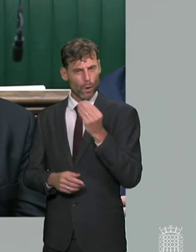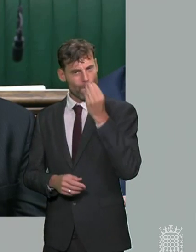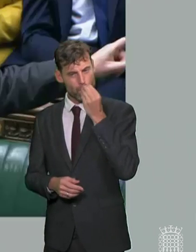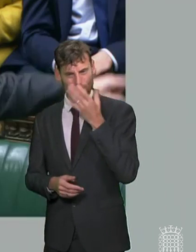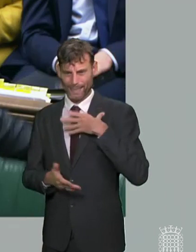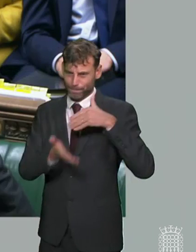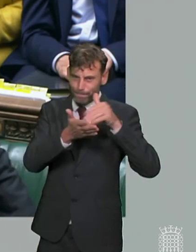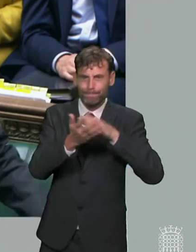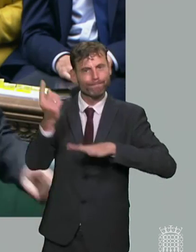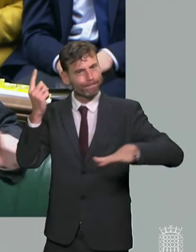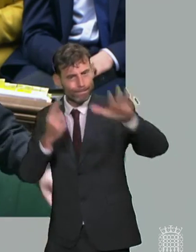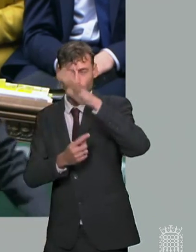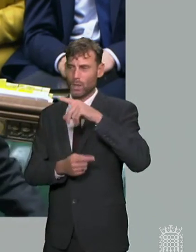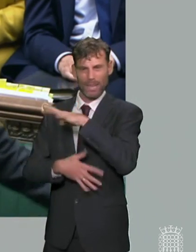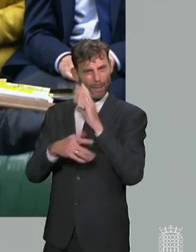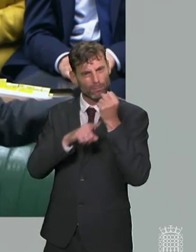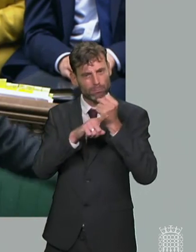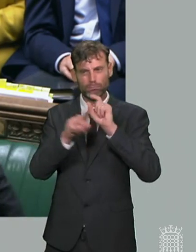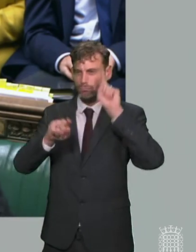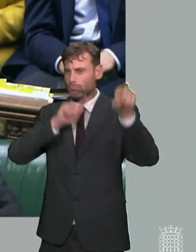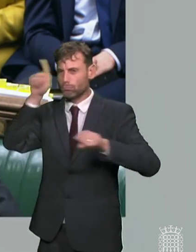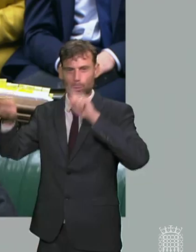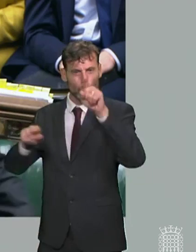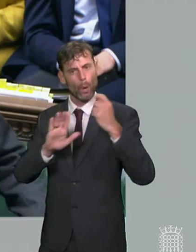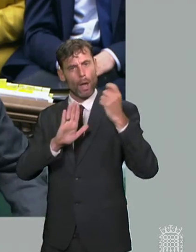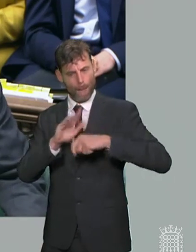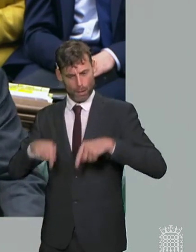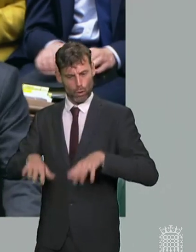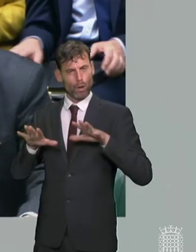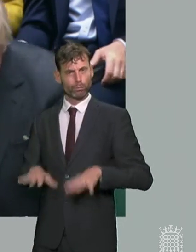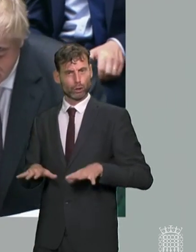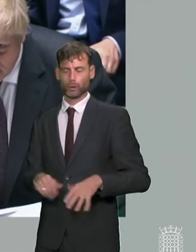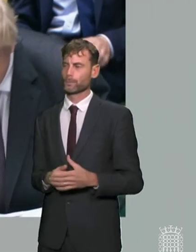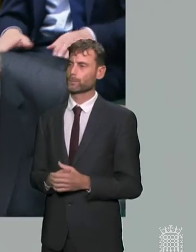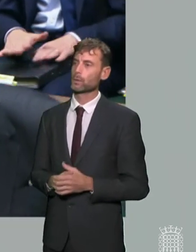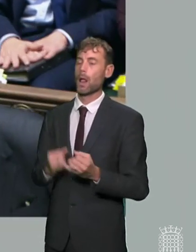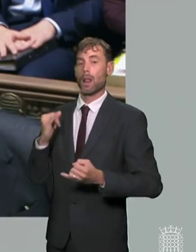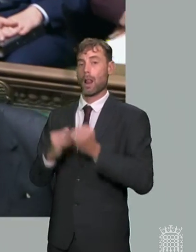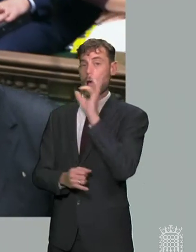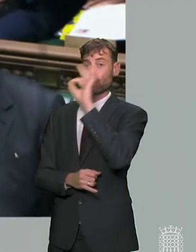We have taken that up. Every single embassy across the world has a food envoy.